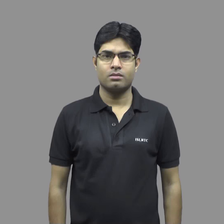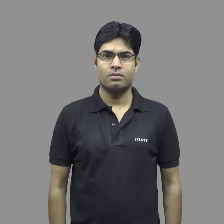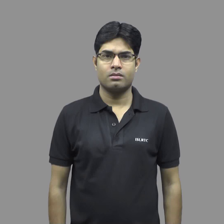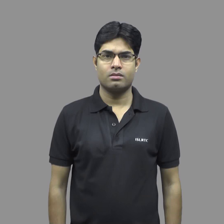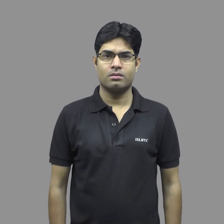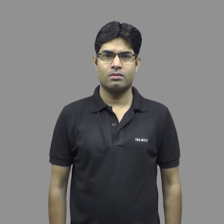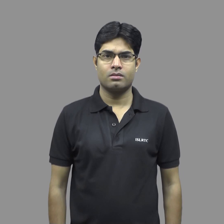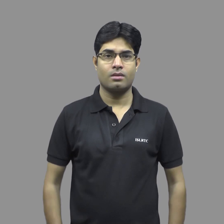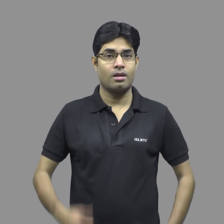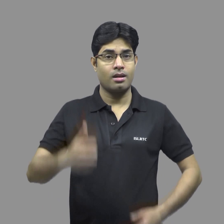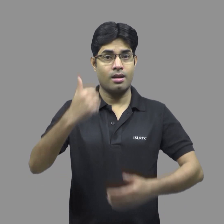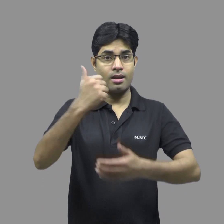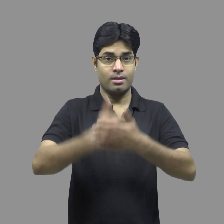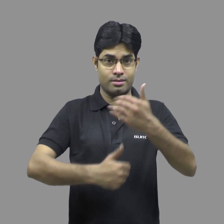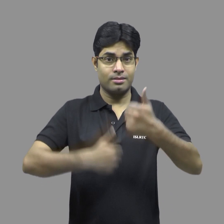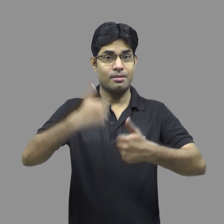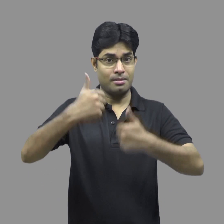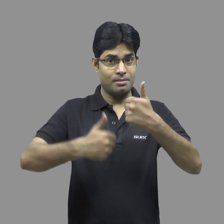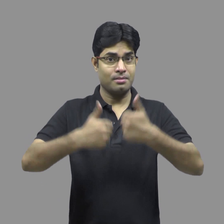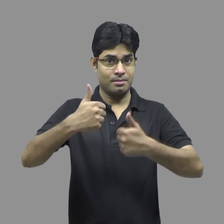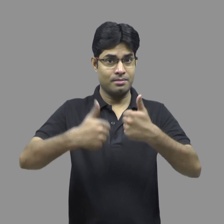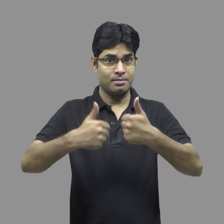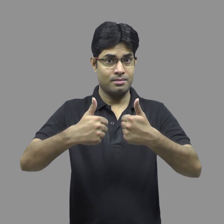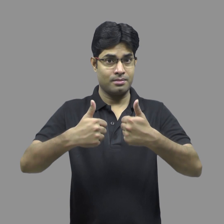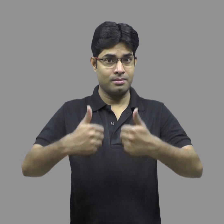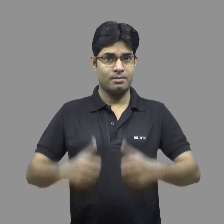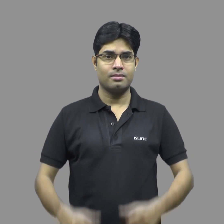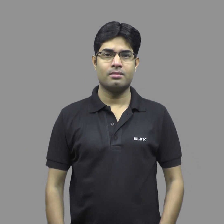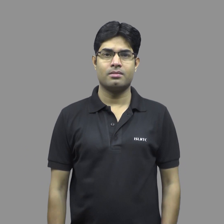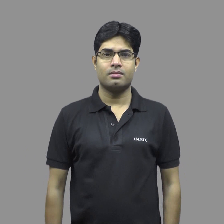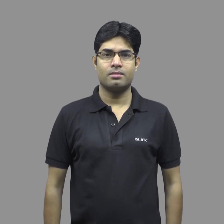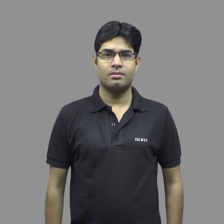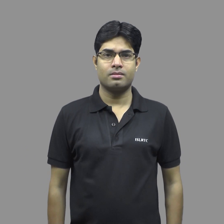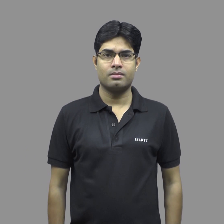Exam